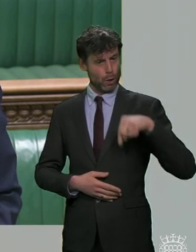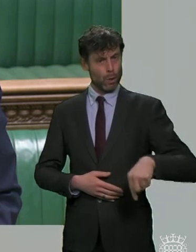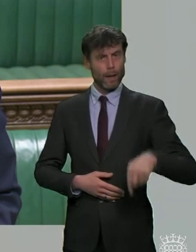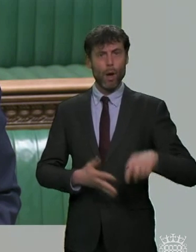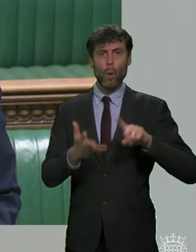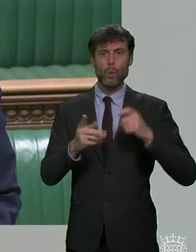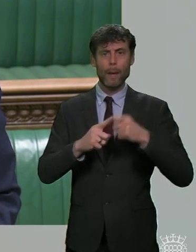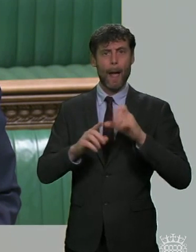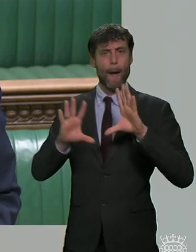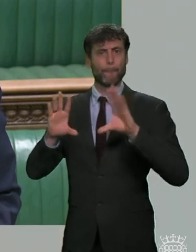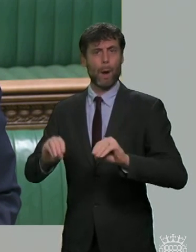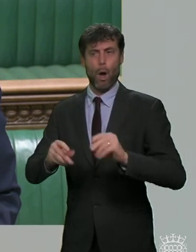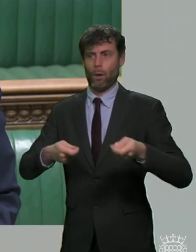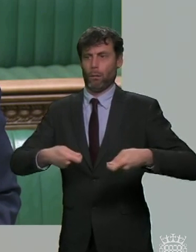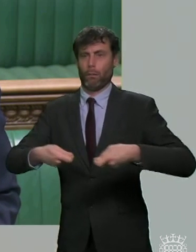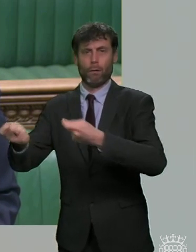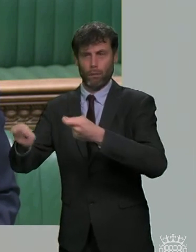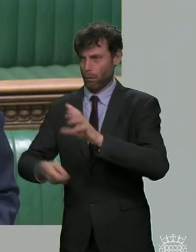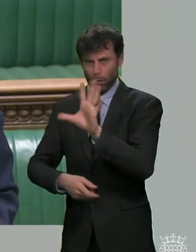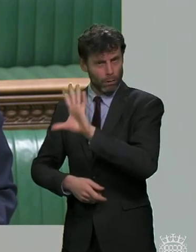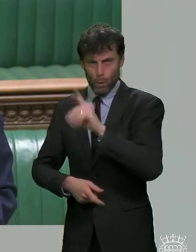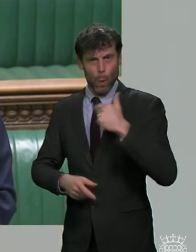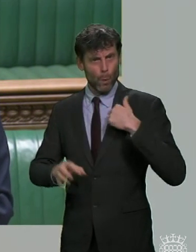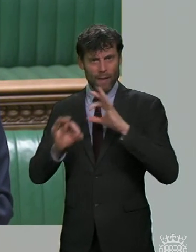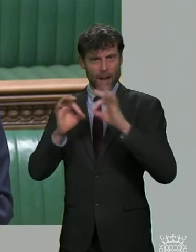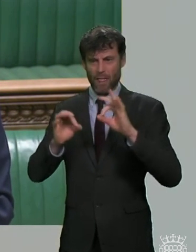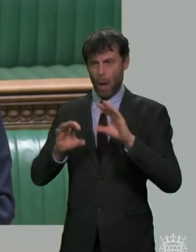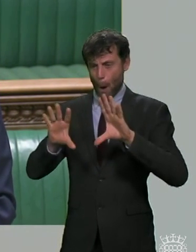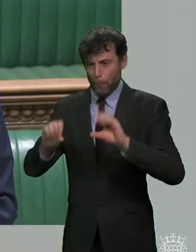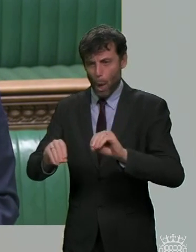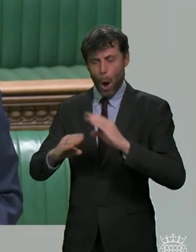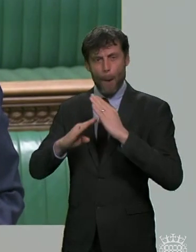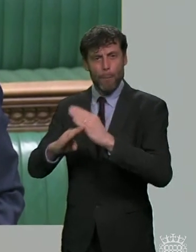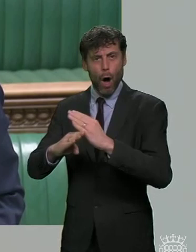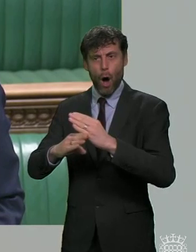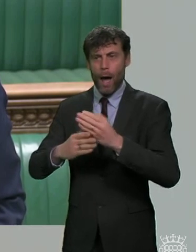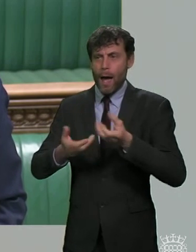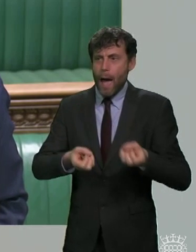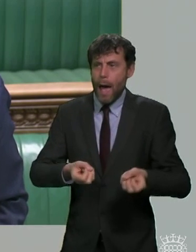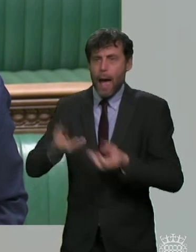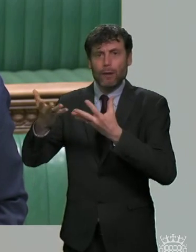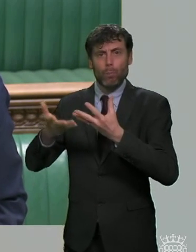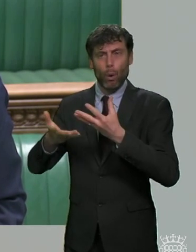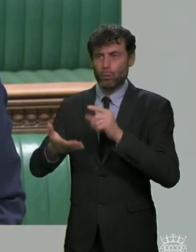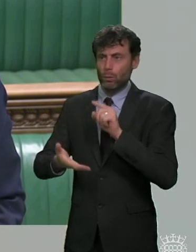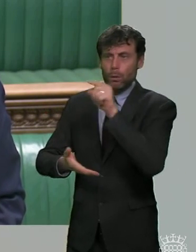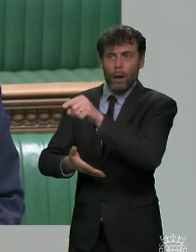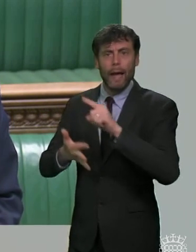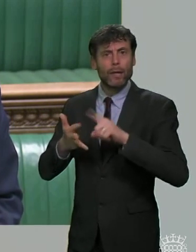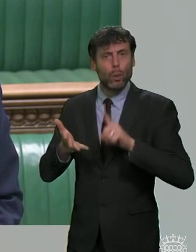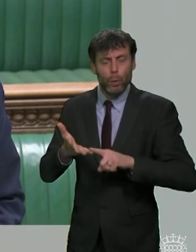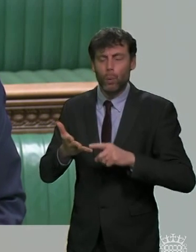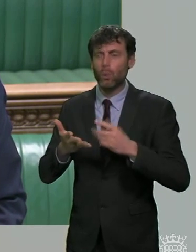Let me be clear: we have not blocked the export of a single covid-19 vaccine or vaccine components.